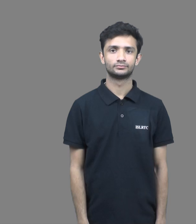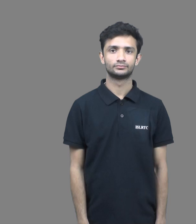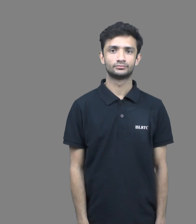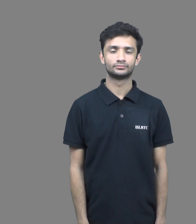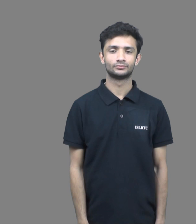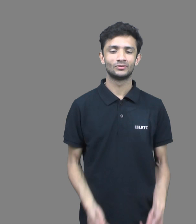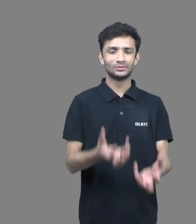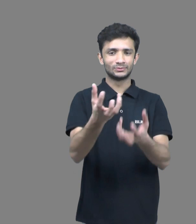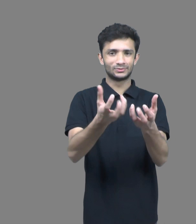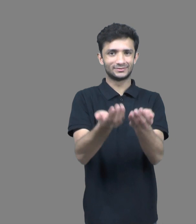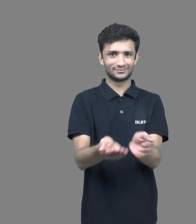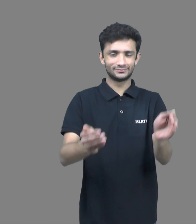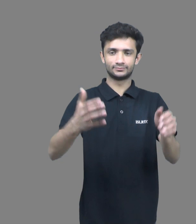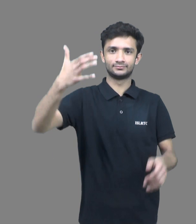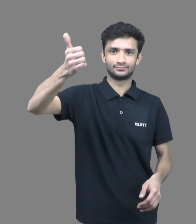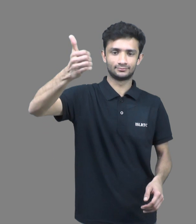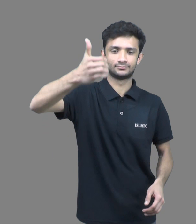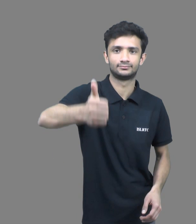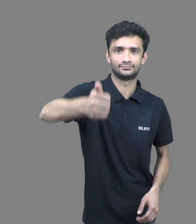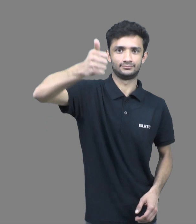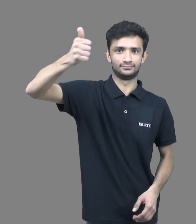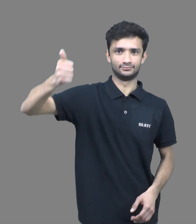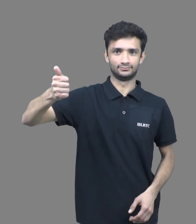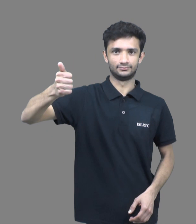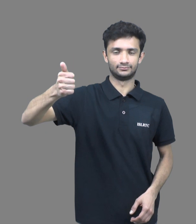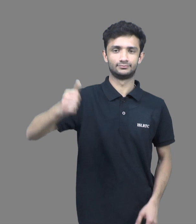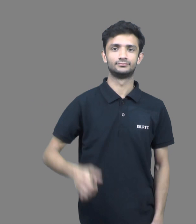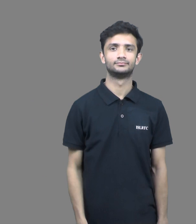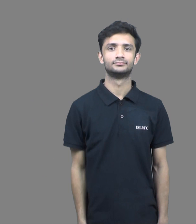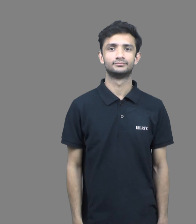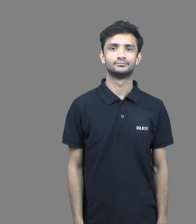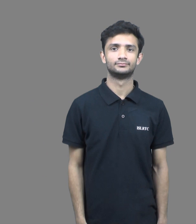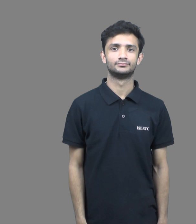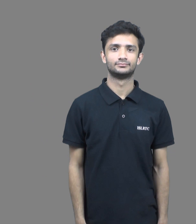Chimta Tongs (for hot vessels)